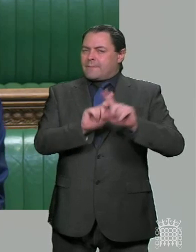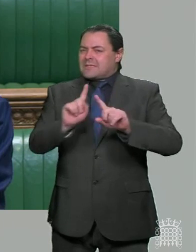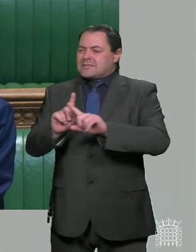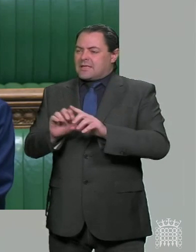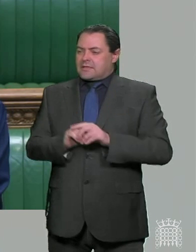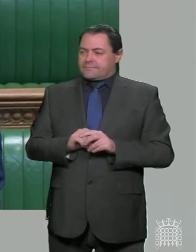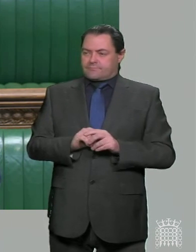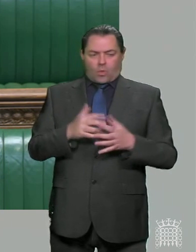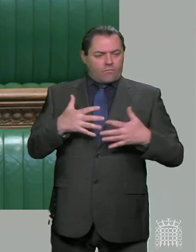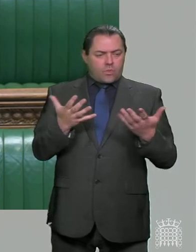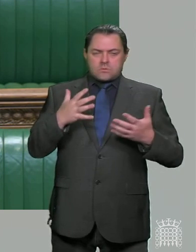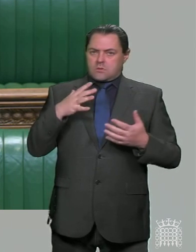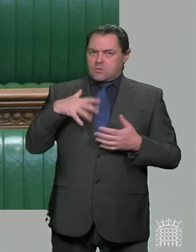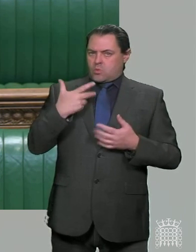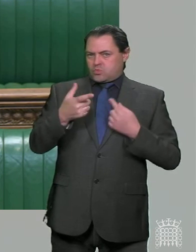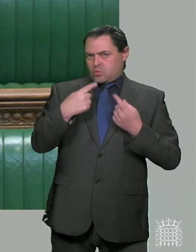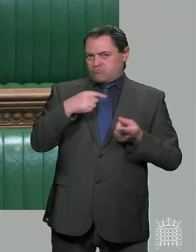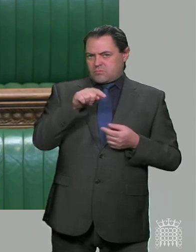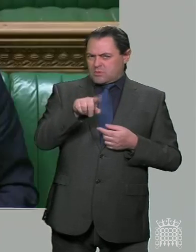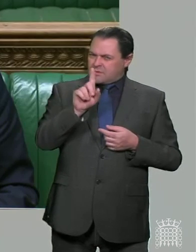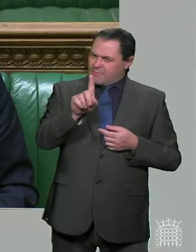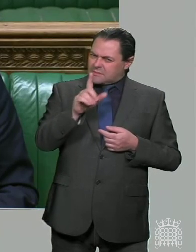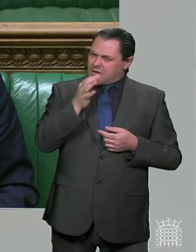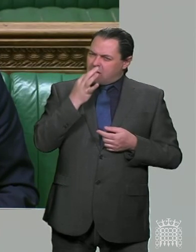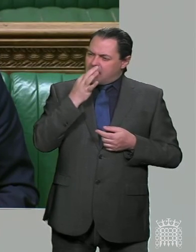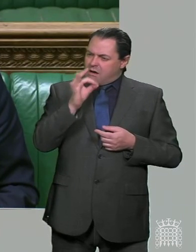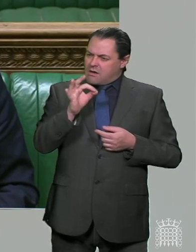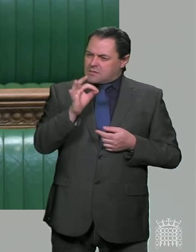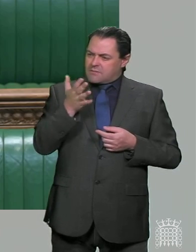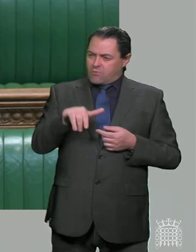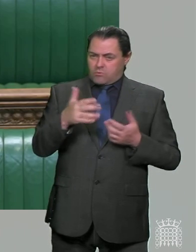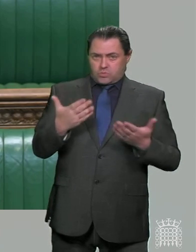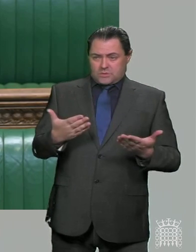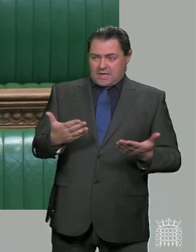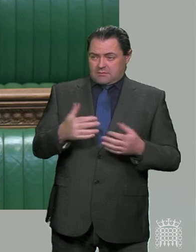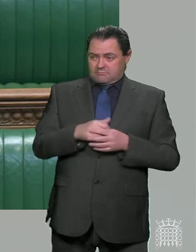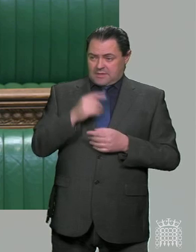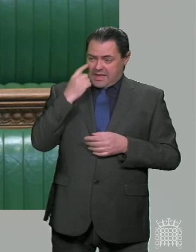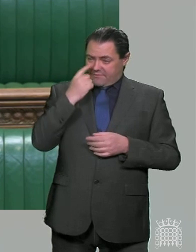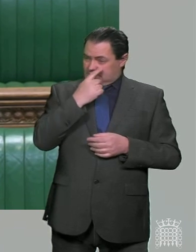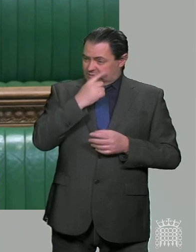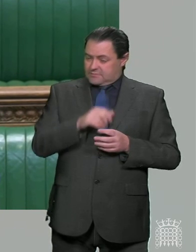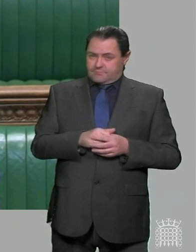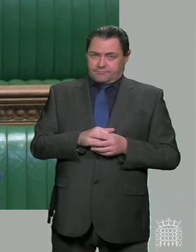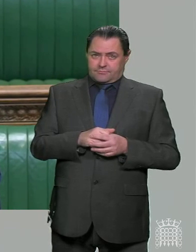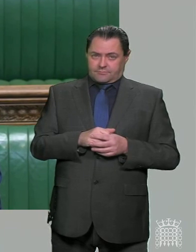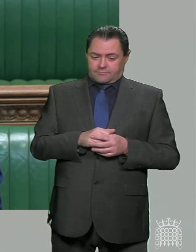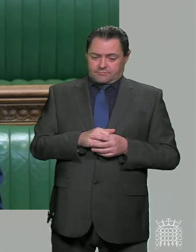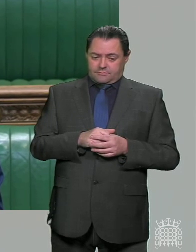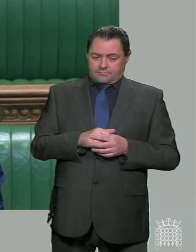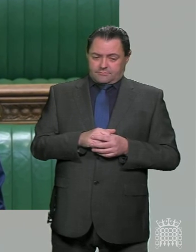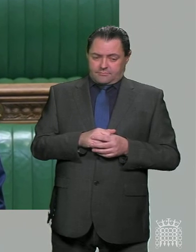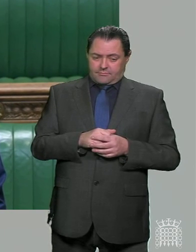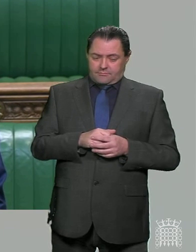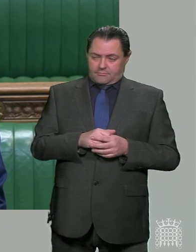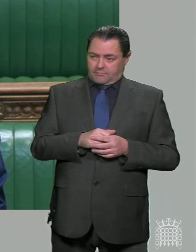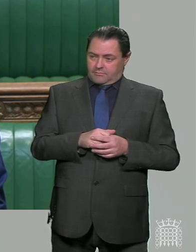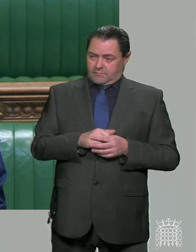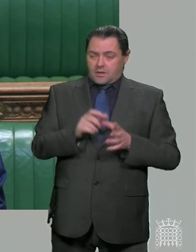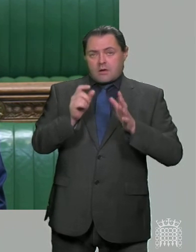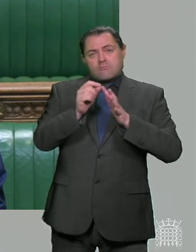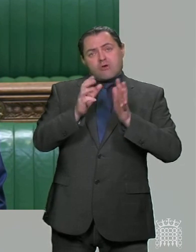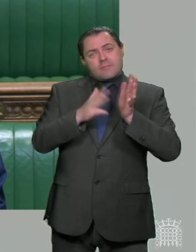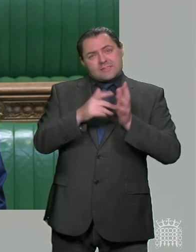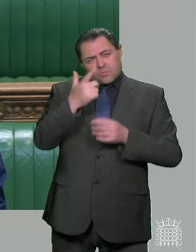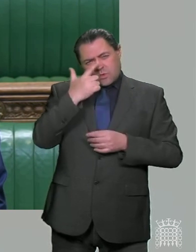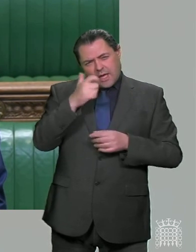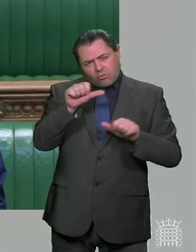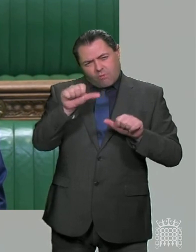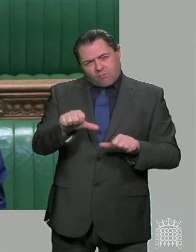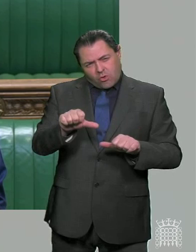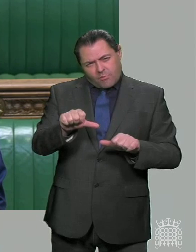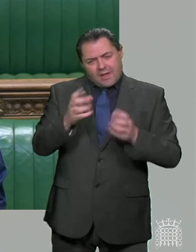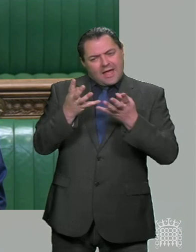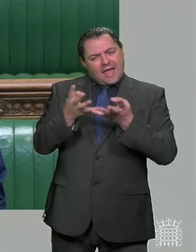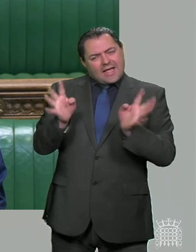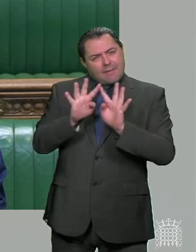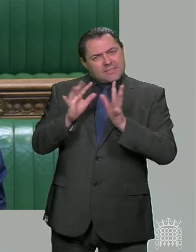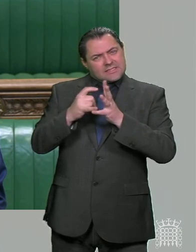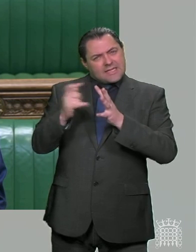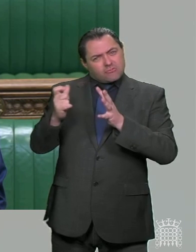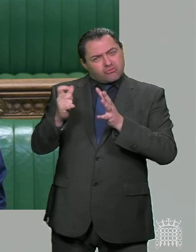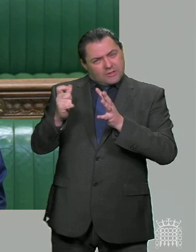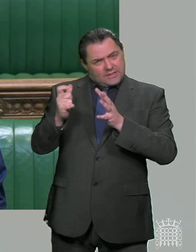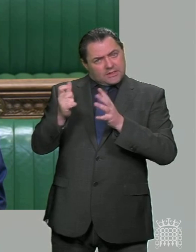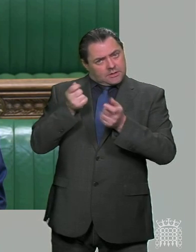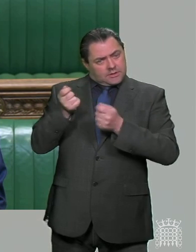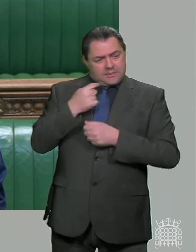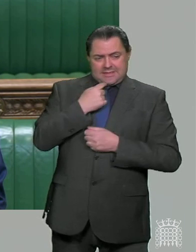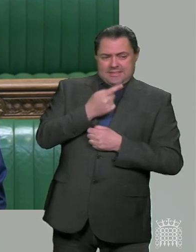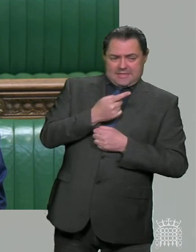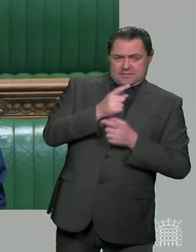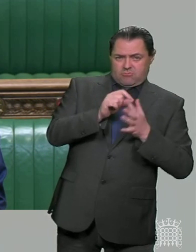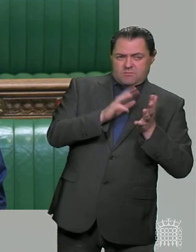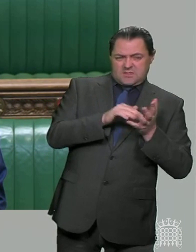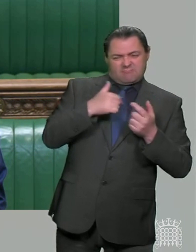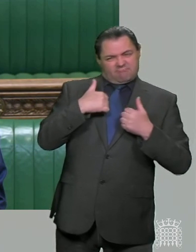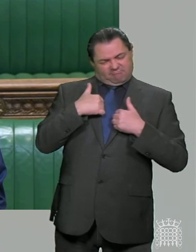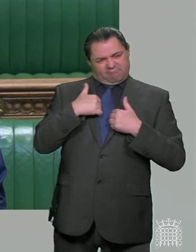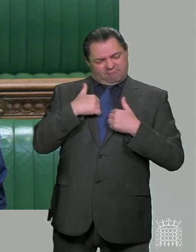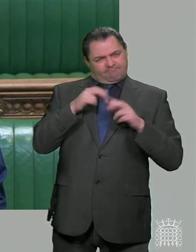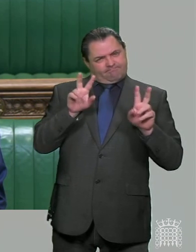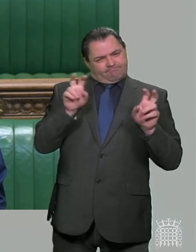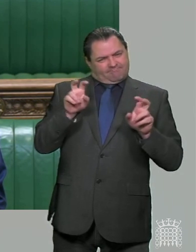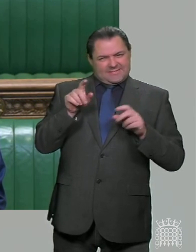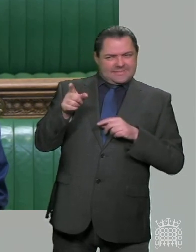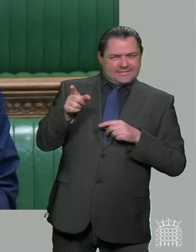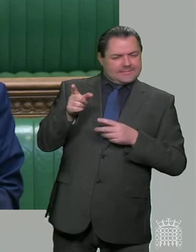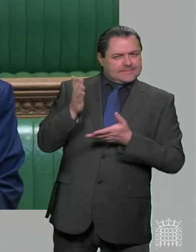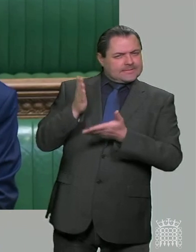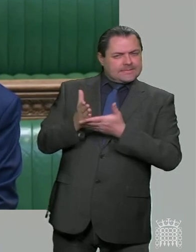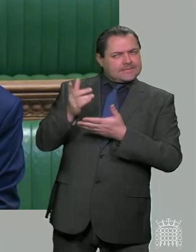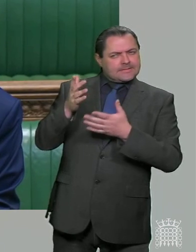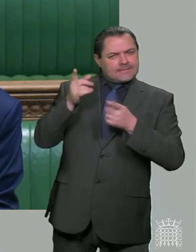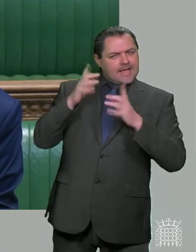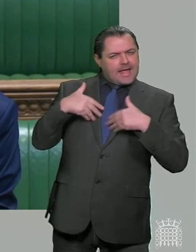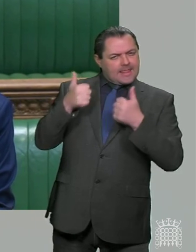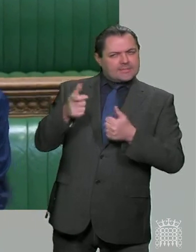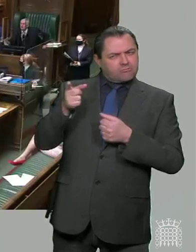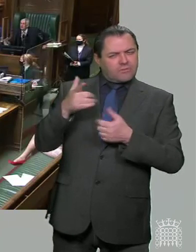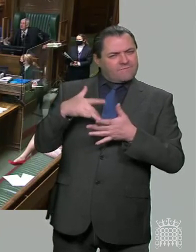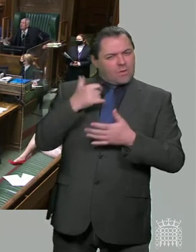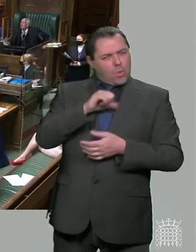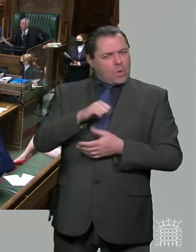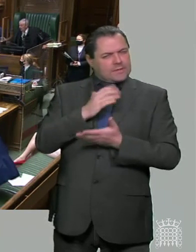I do not expect the Prime Minister to respond to that, but can he confirm: did the Cabinet Secretary advise the Prime Minister that he—the Cabinet Secretary—had “lost confidence in the Secretary of State’s honesty”?